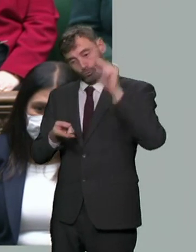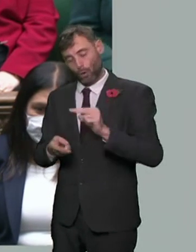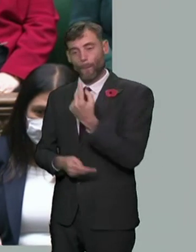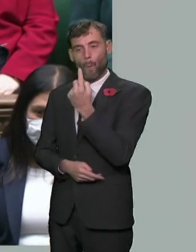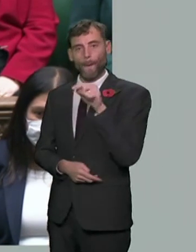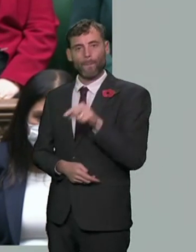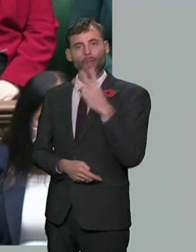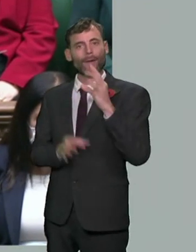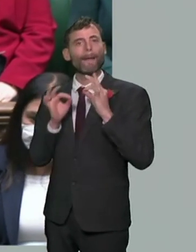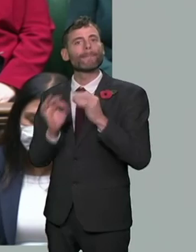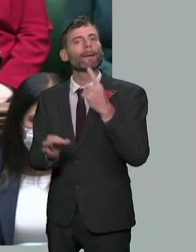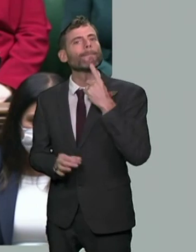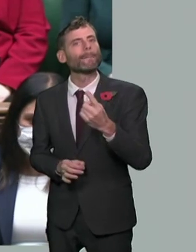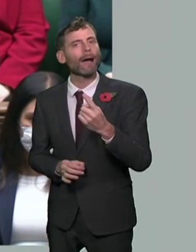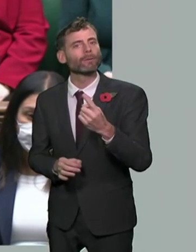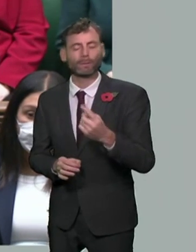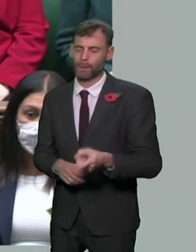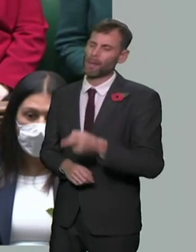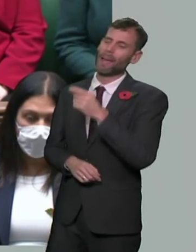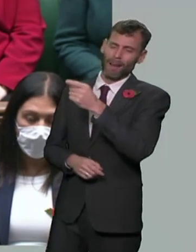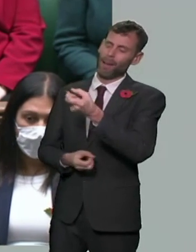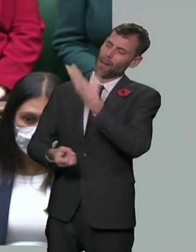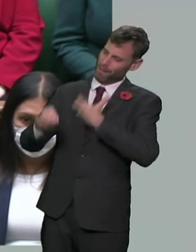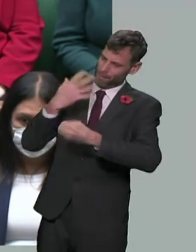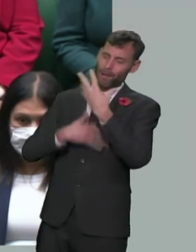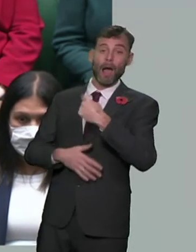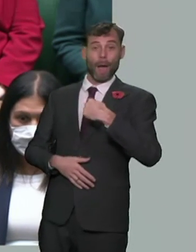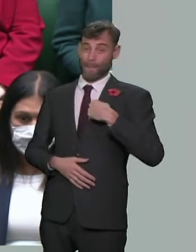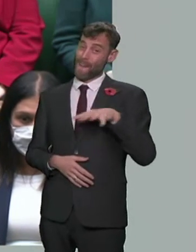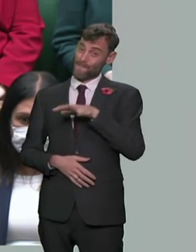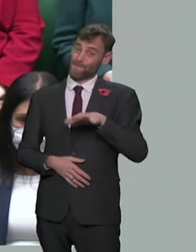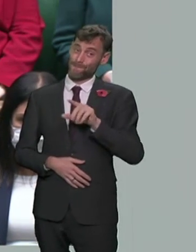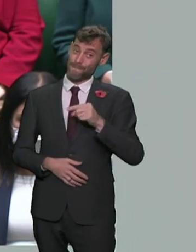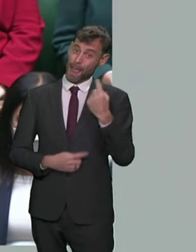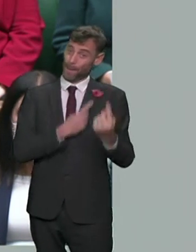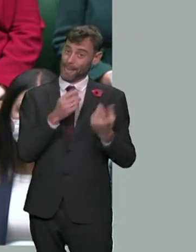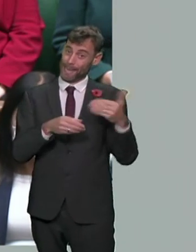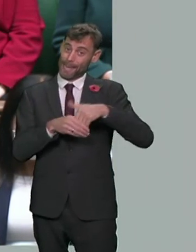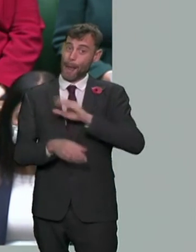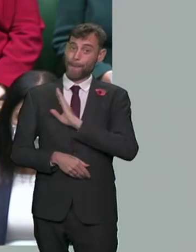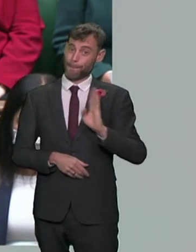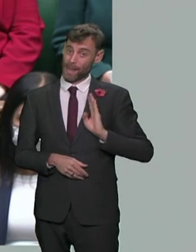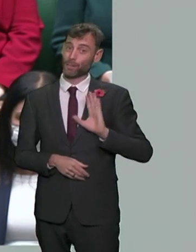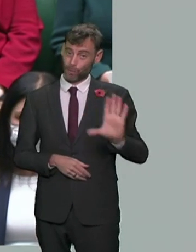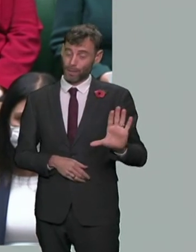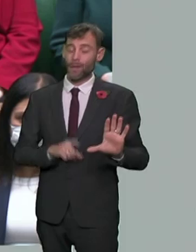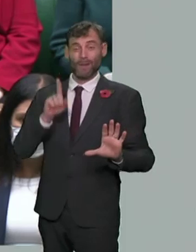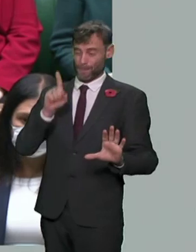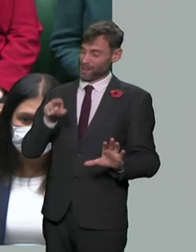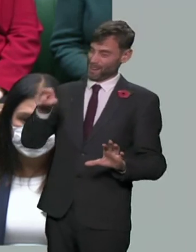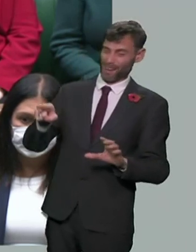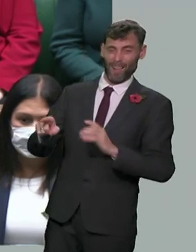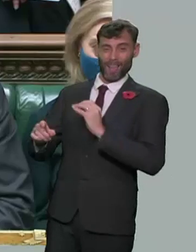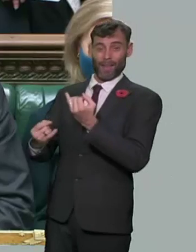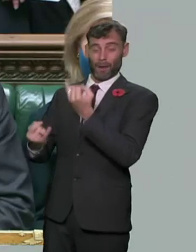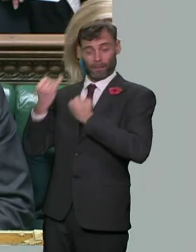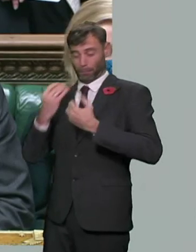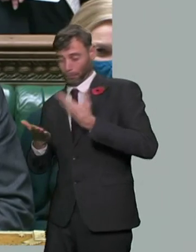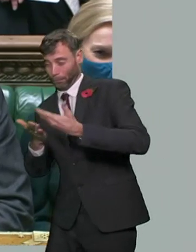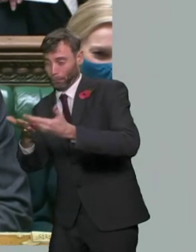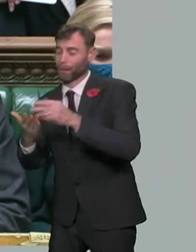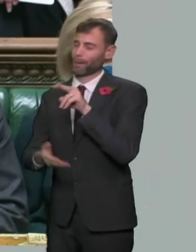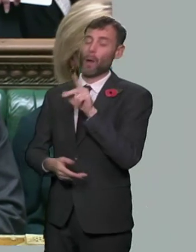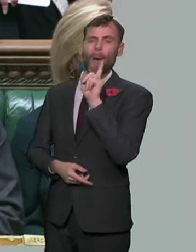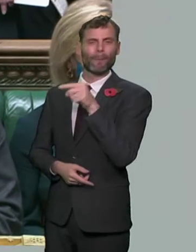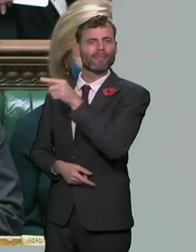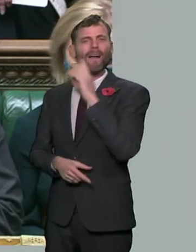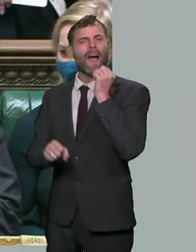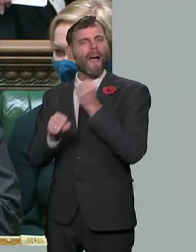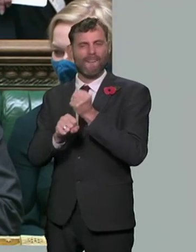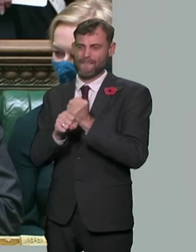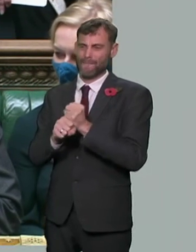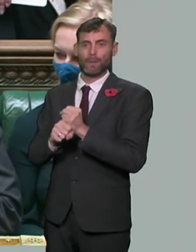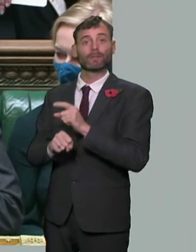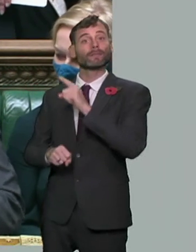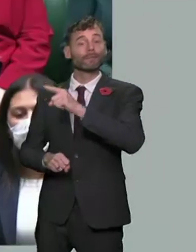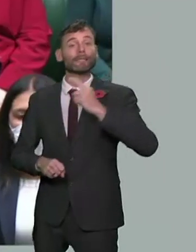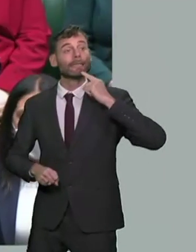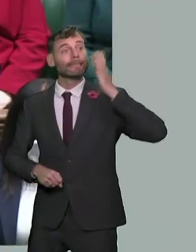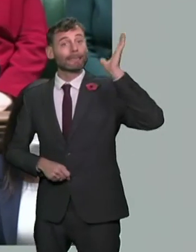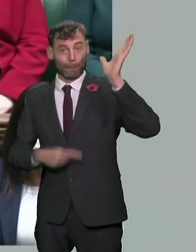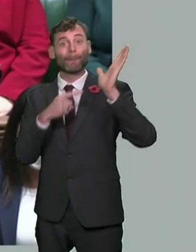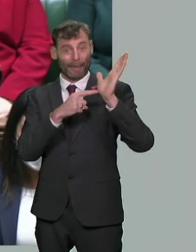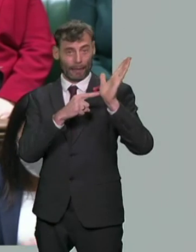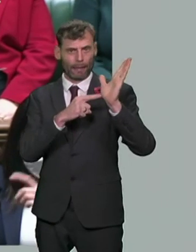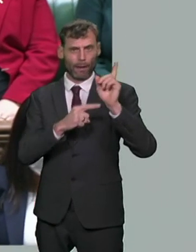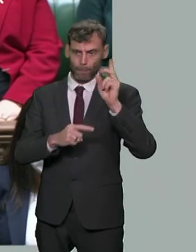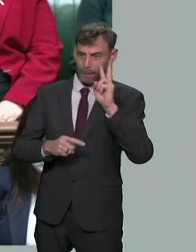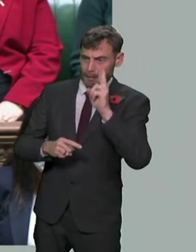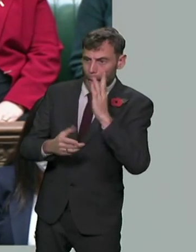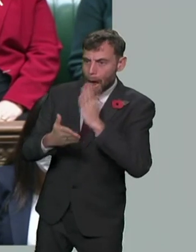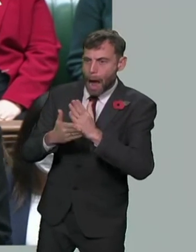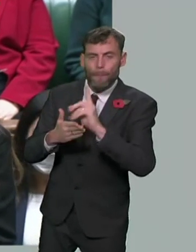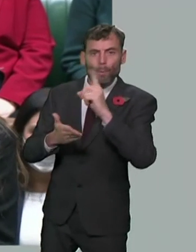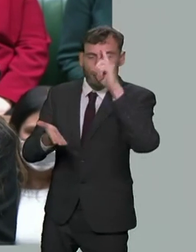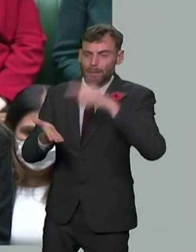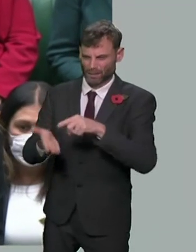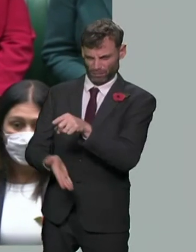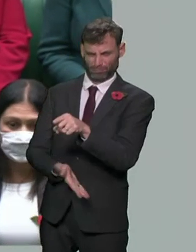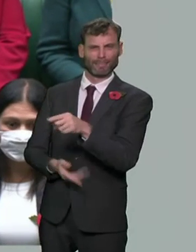I hear his fine words, and I am from a military family myself, but I will not take party political lectures from him, because too often the Government’s actions do not match their words.